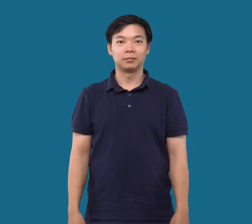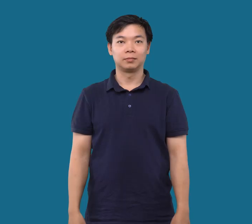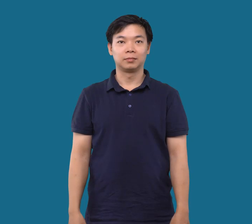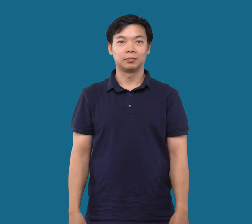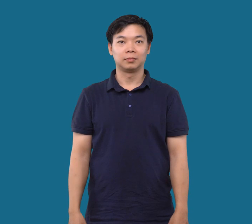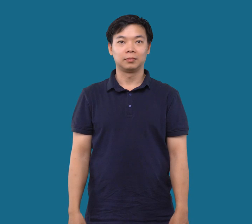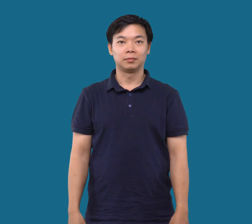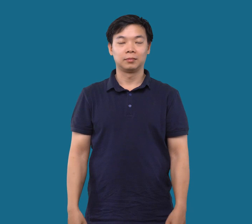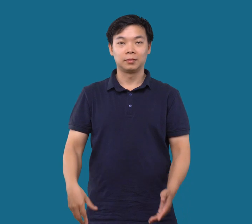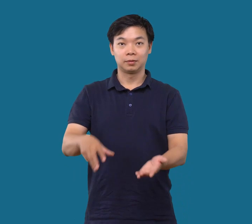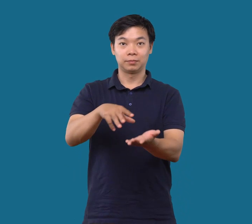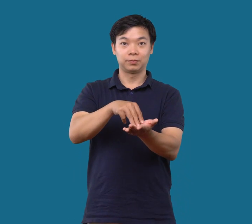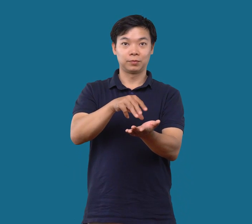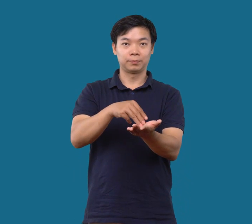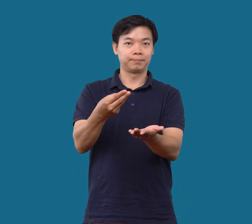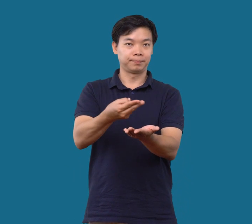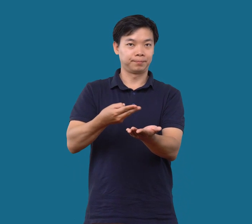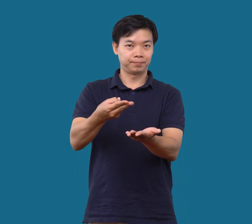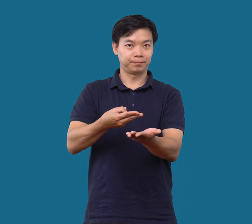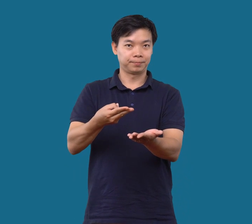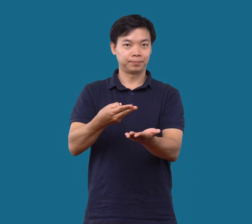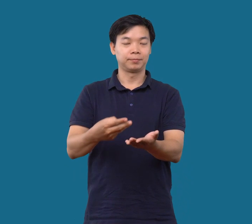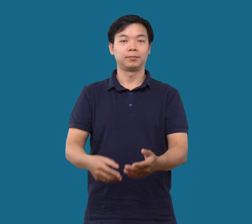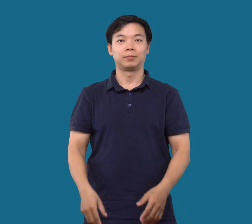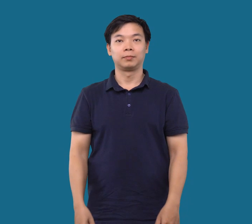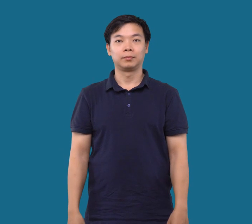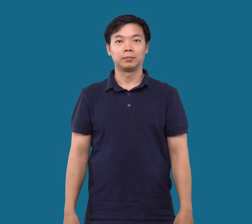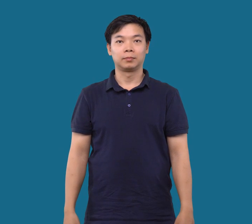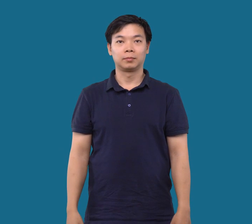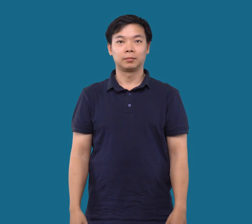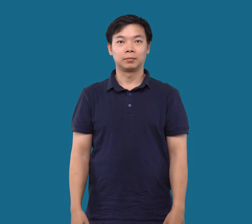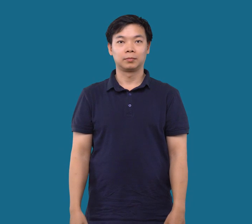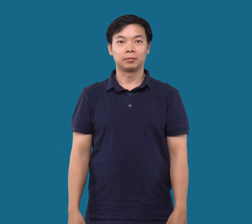môn Mĩ thuật